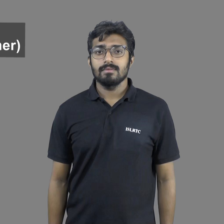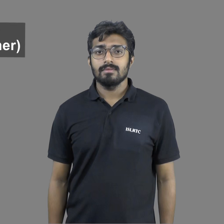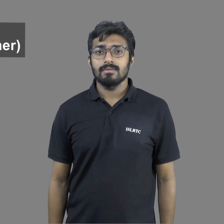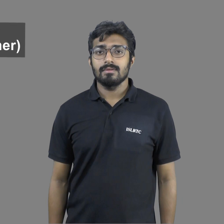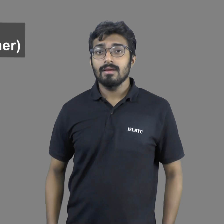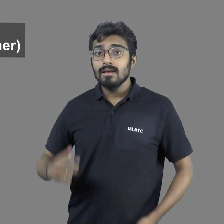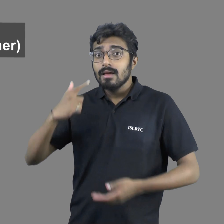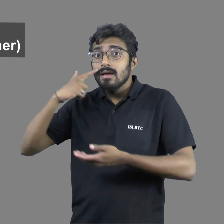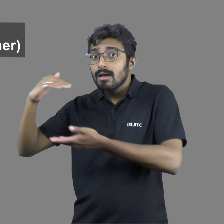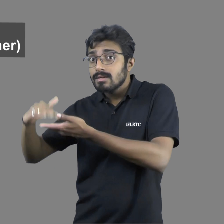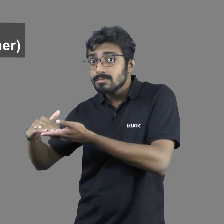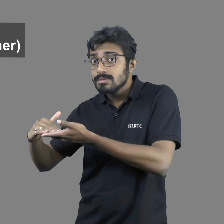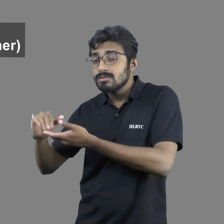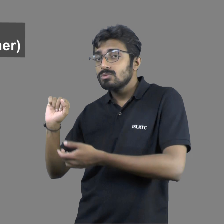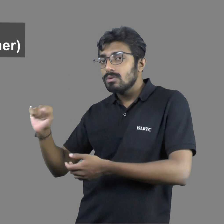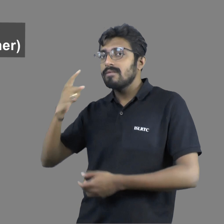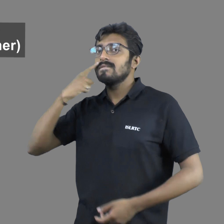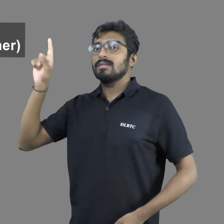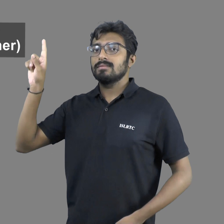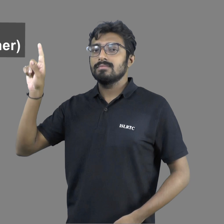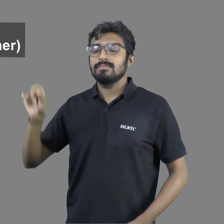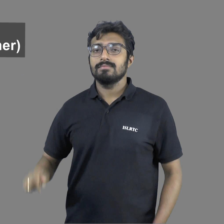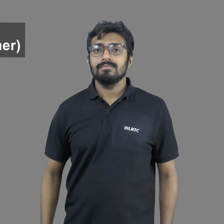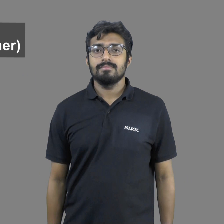Father-In-Law (Husband's Father)